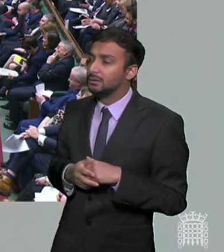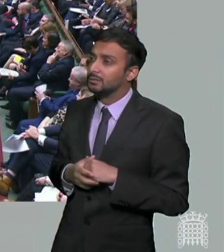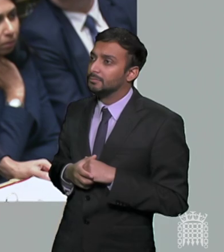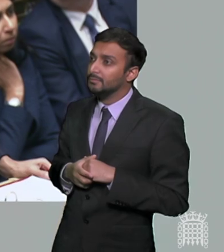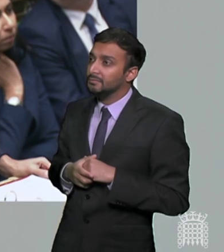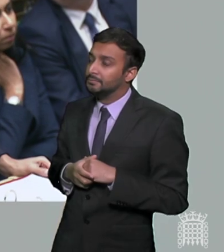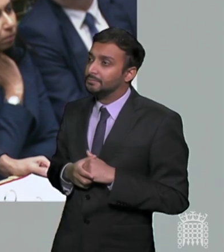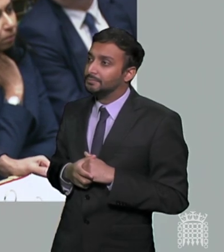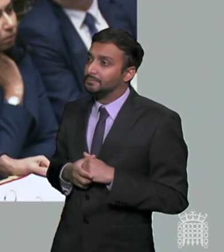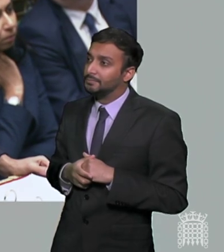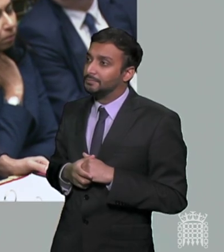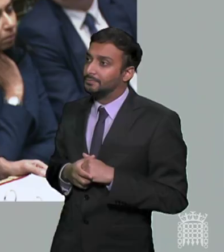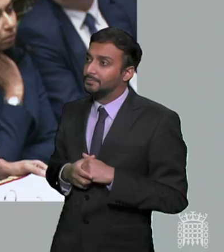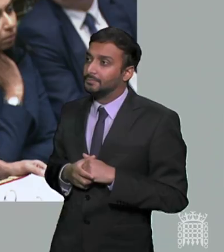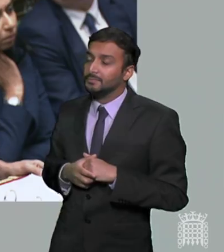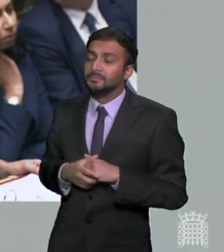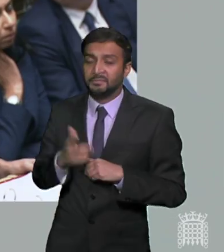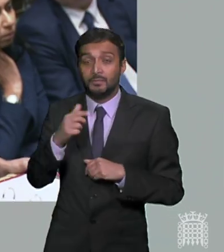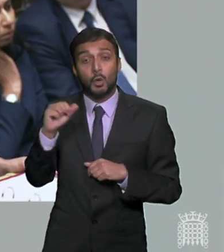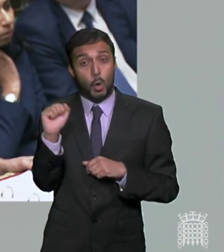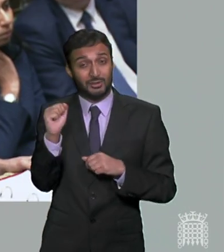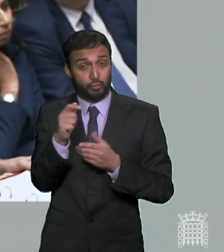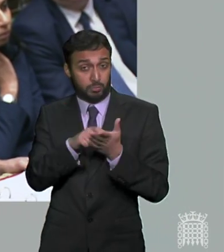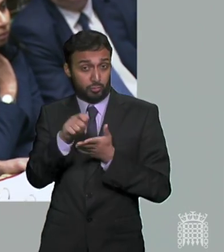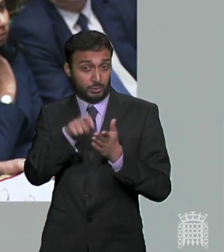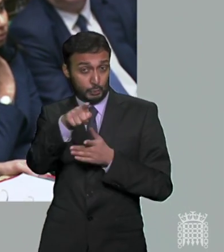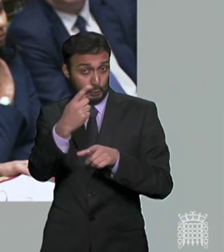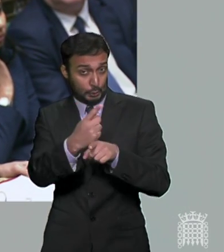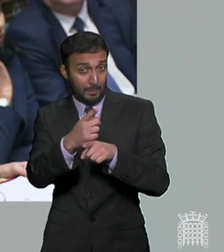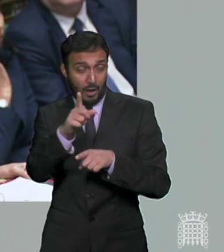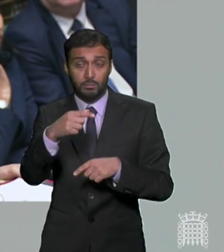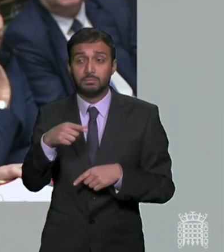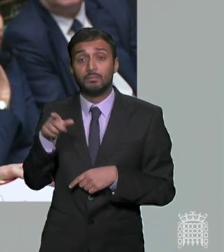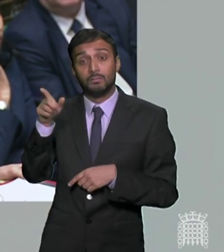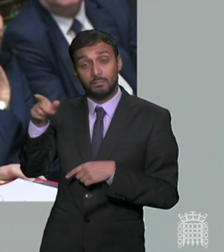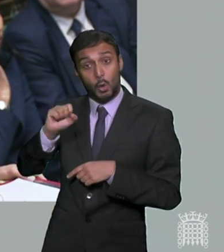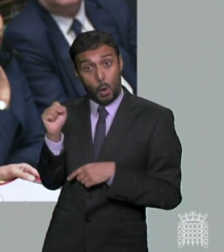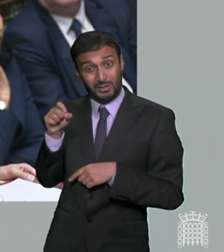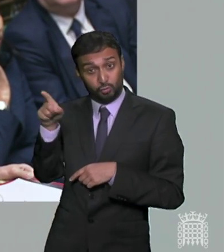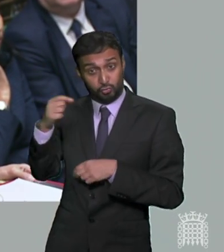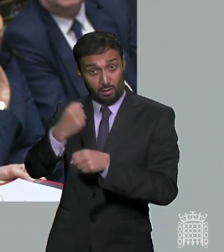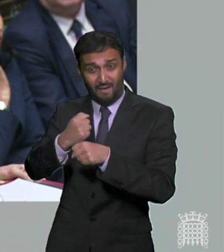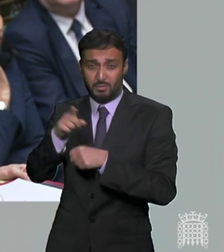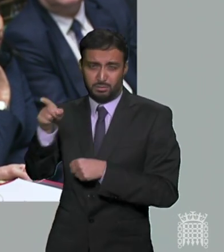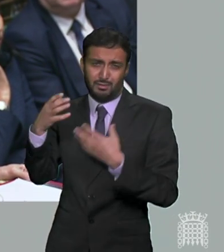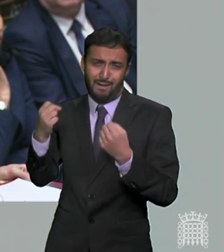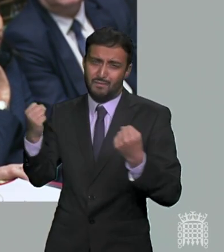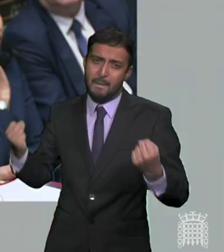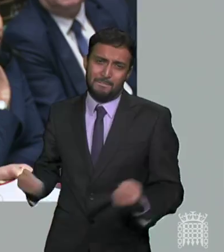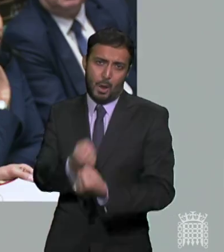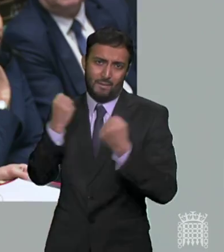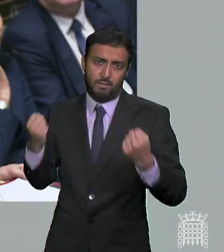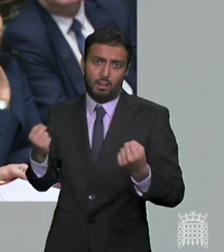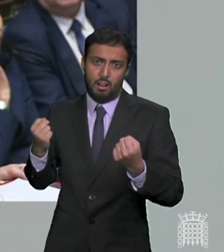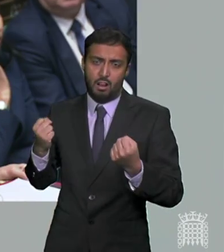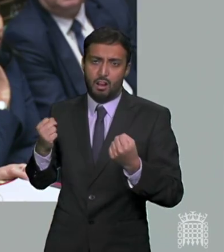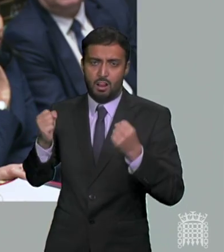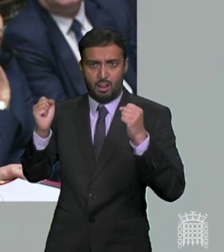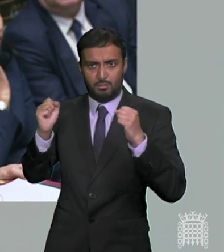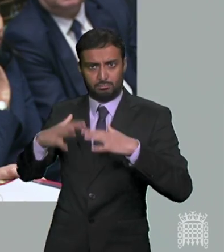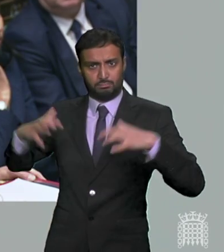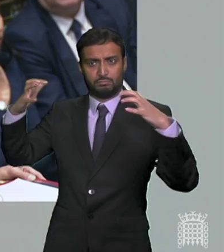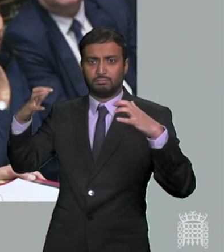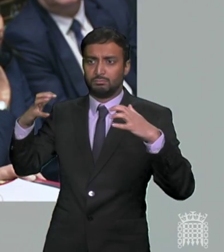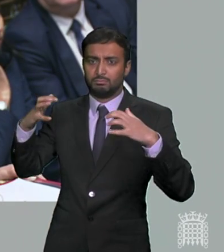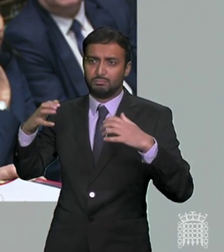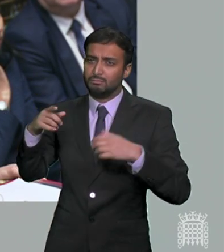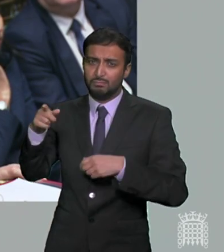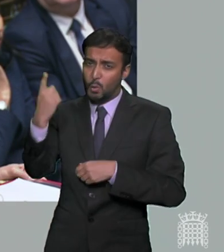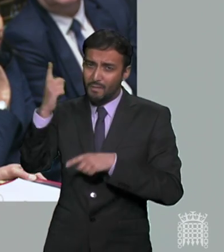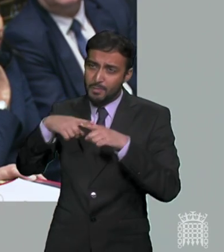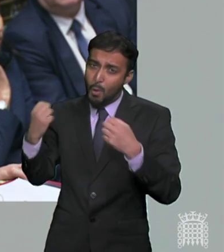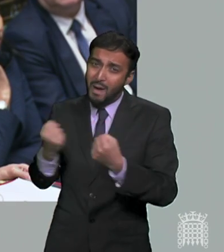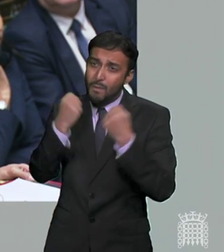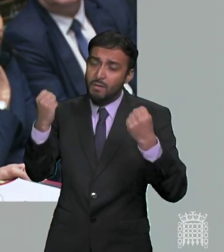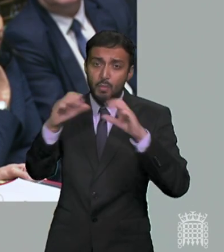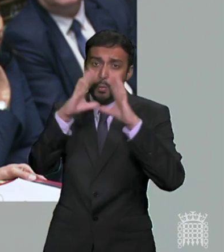When it comes to Scottish democracy, I am pleased that the Scottish Government have one of the most powerful devolved assemblies anywhere in the world.